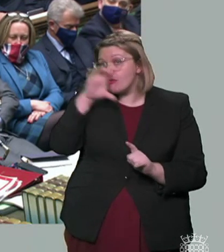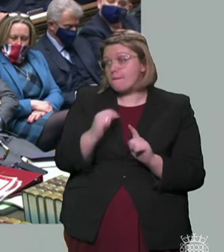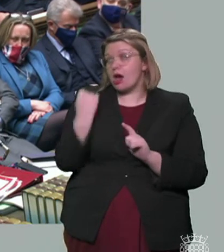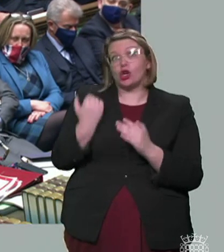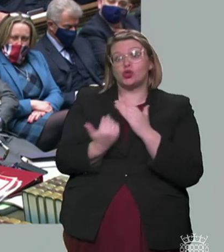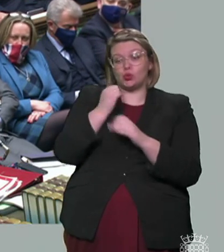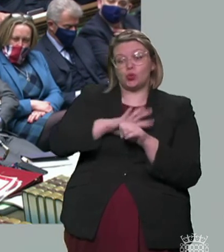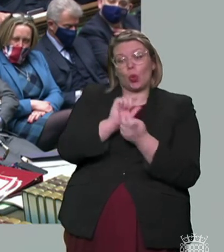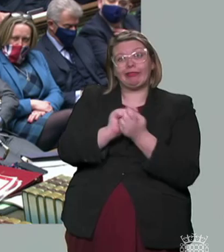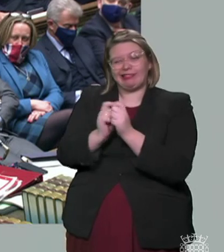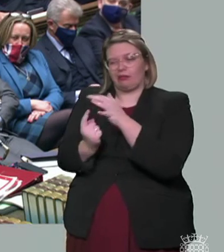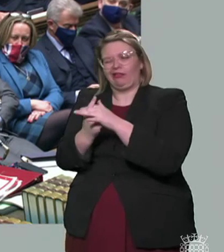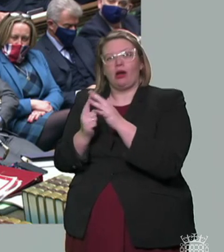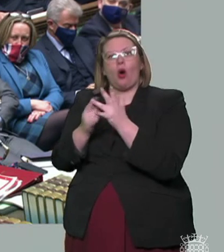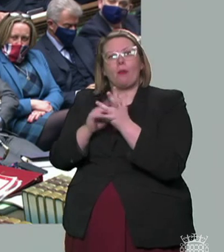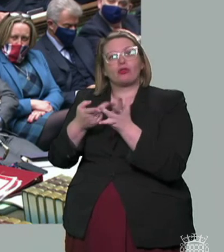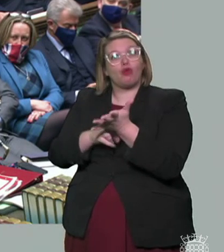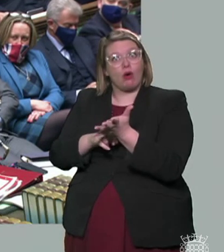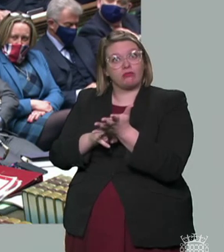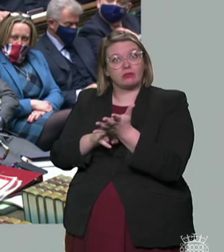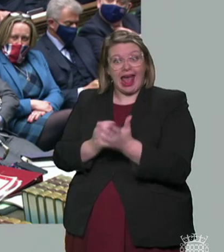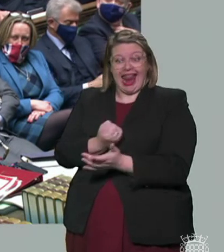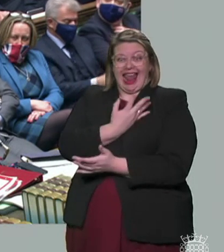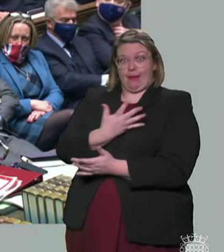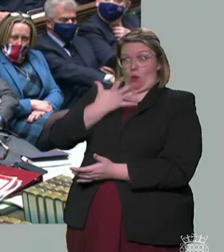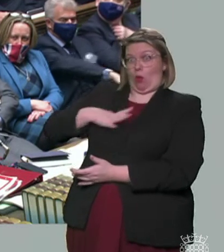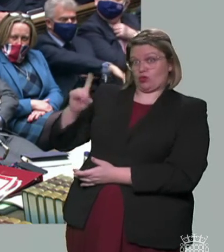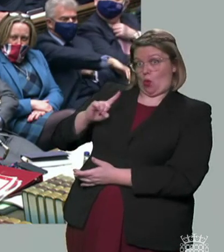That is right, Mr Speaker. They said that we needed a road map to lock down.